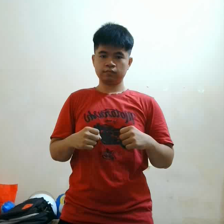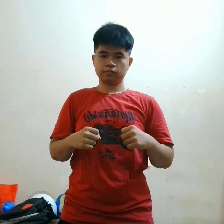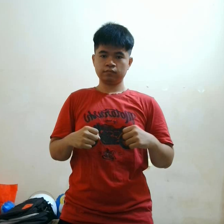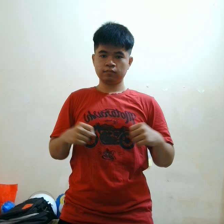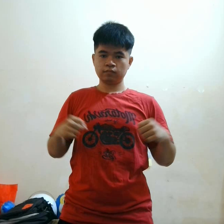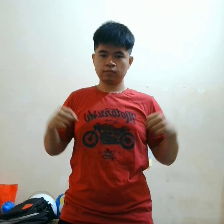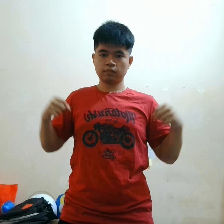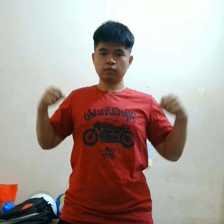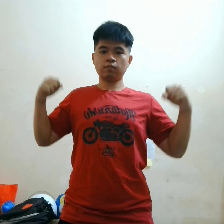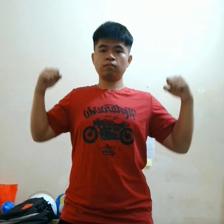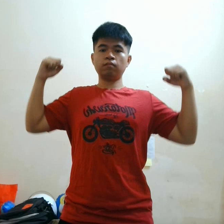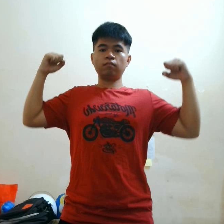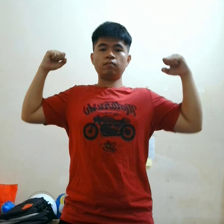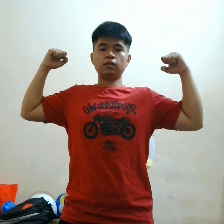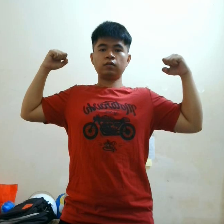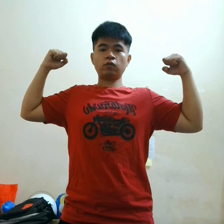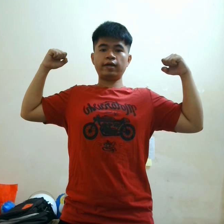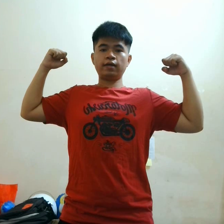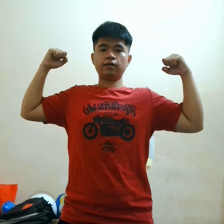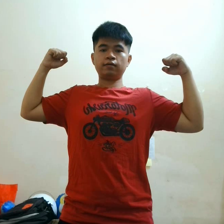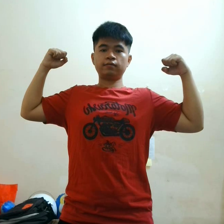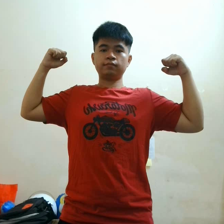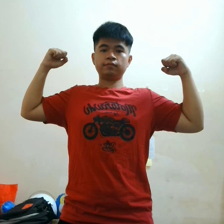minh khoe